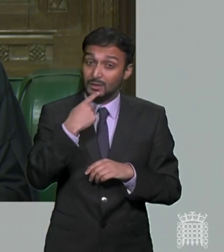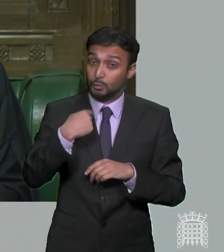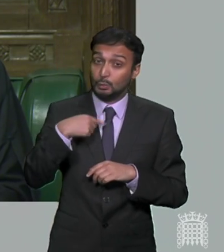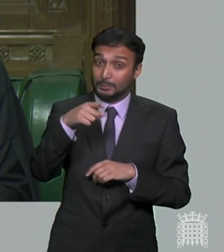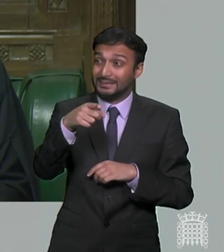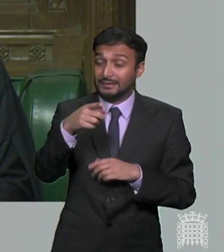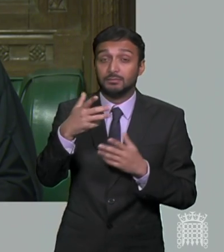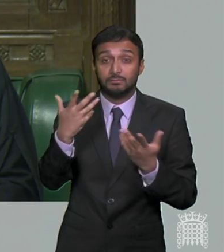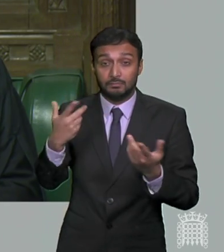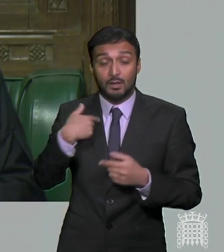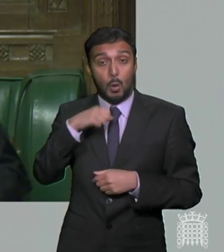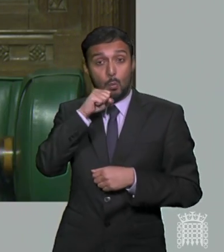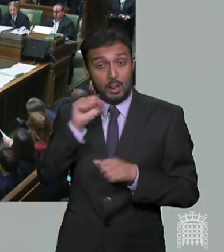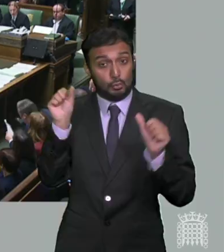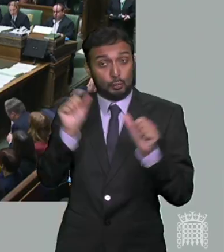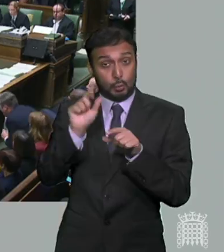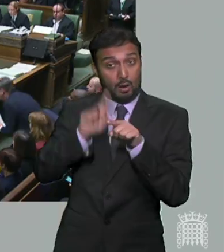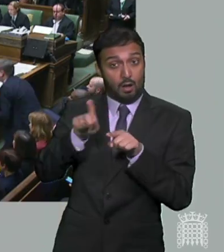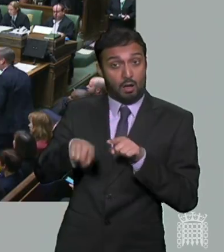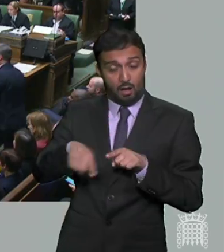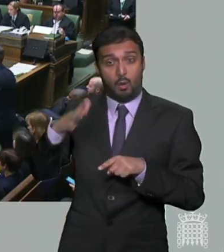I’m going to give short answers.” Please stick to what you said.